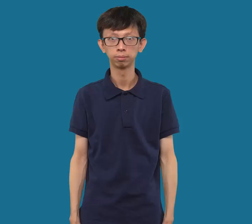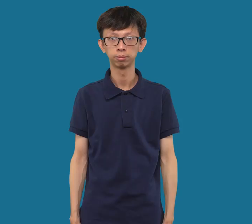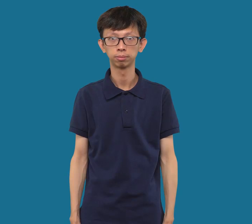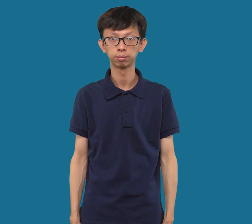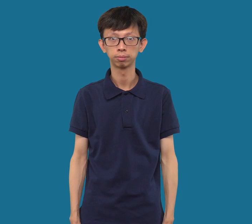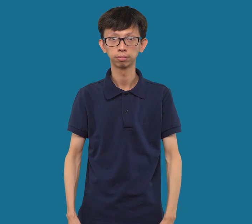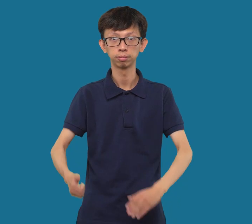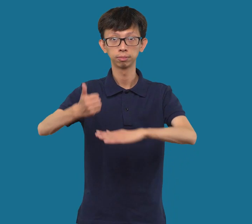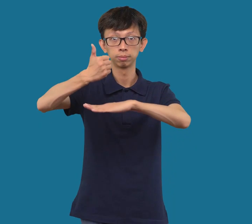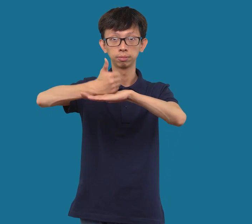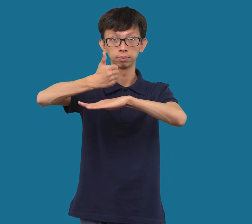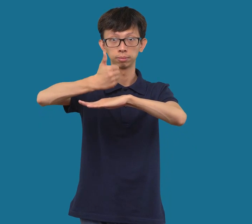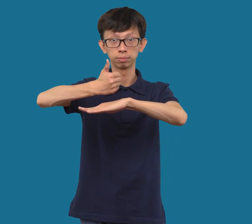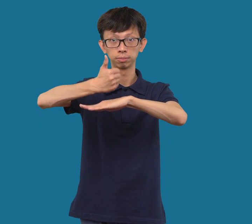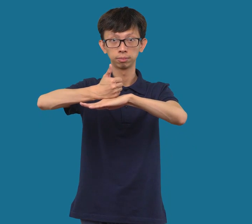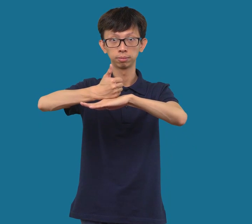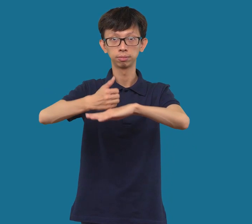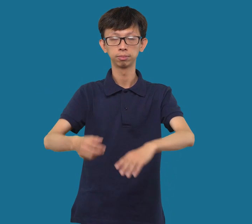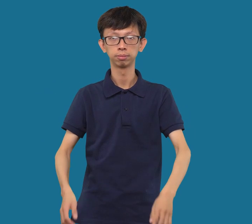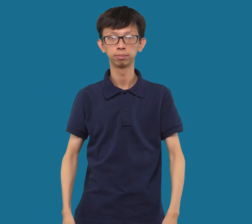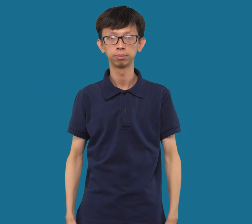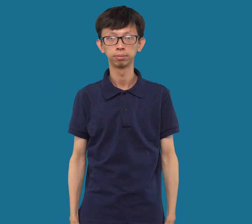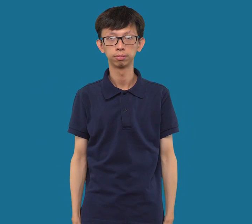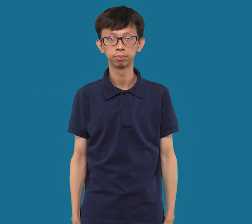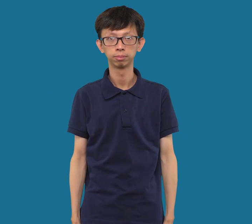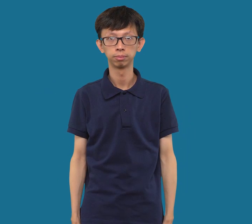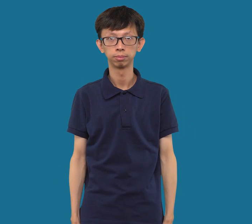nhà nước